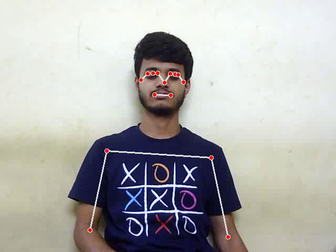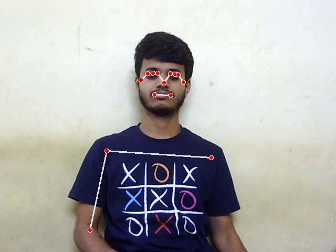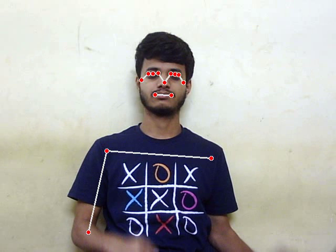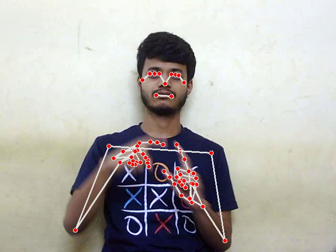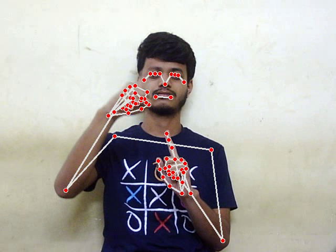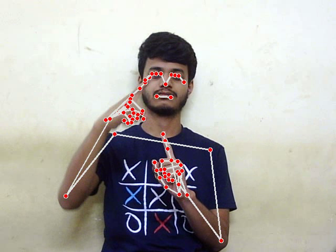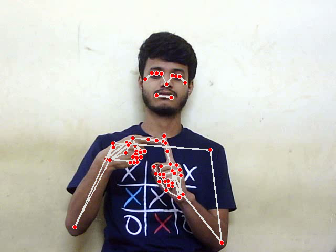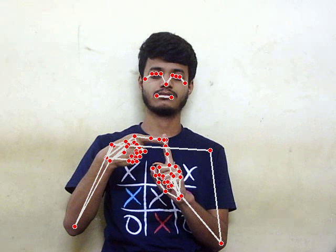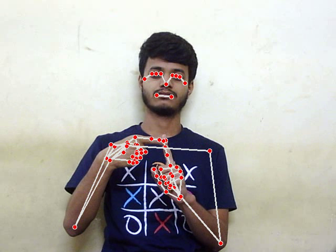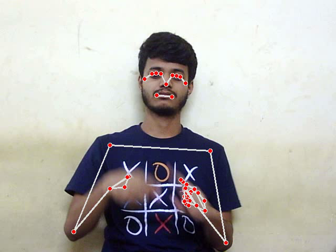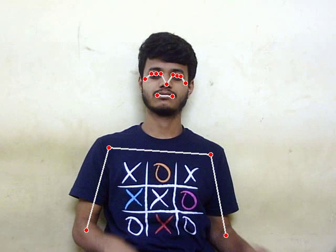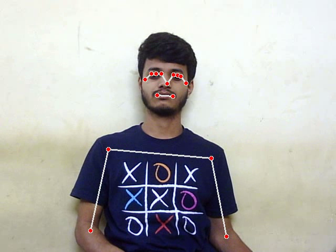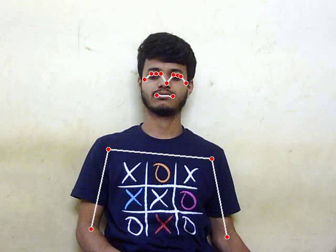when